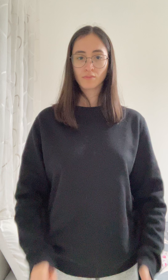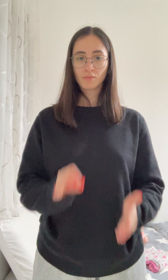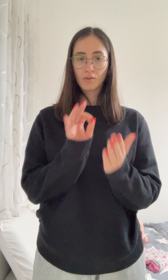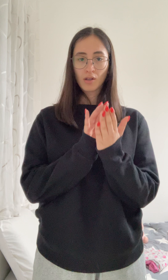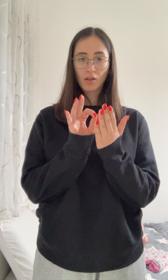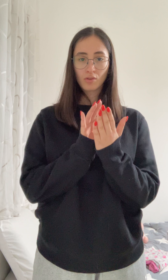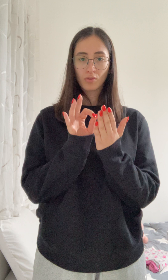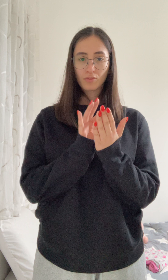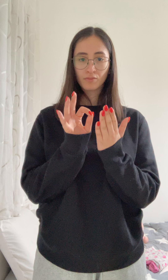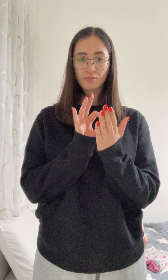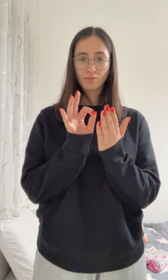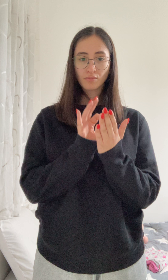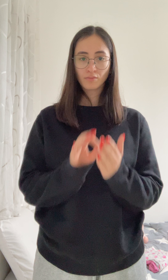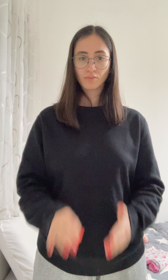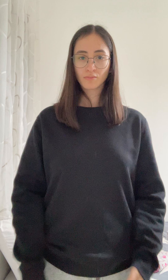לכתוב